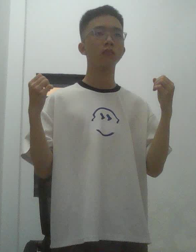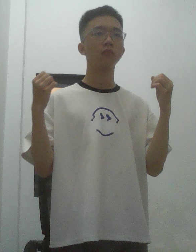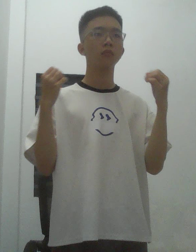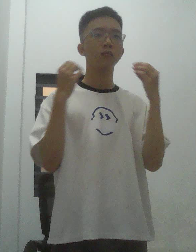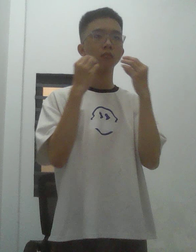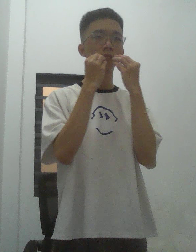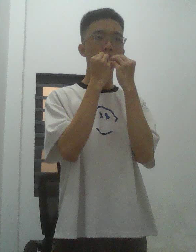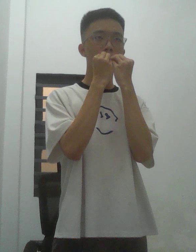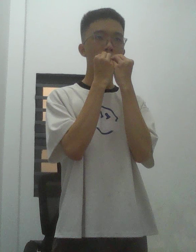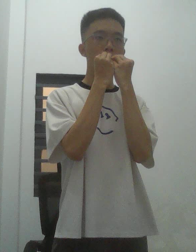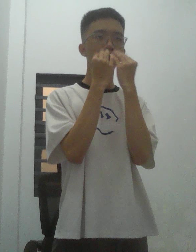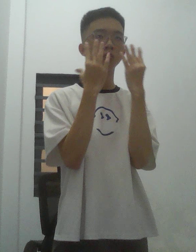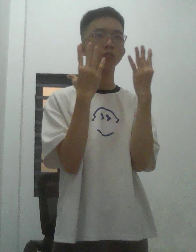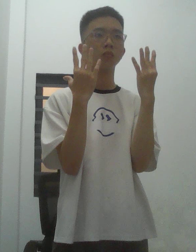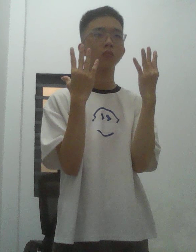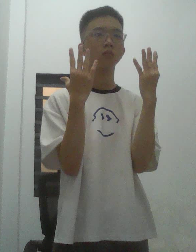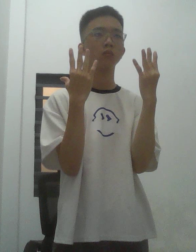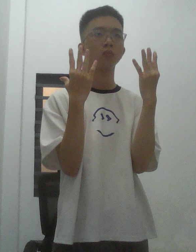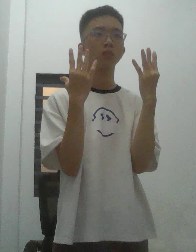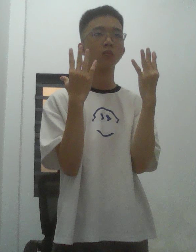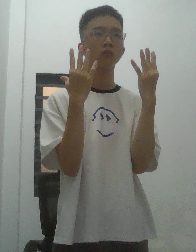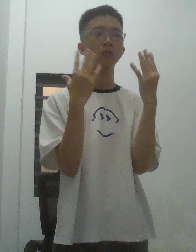cam on